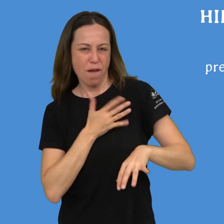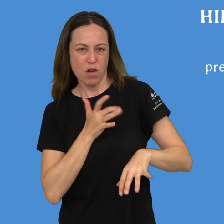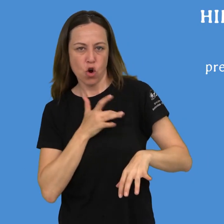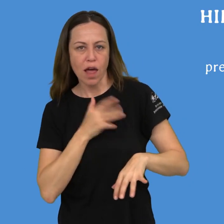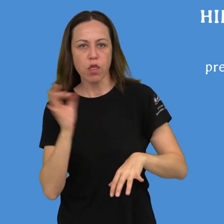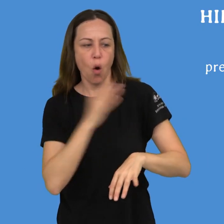corazón